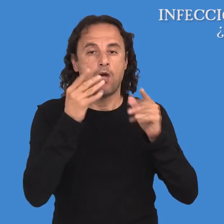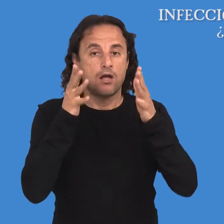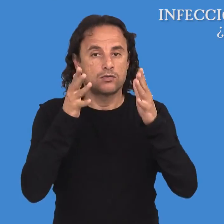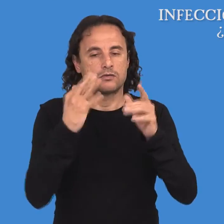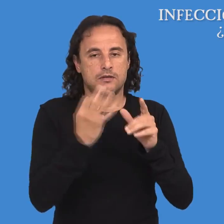aconsejar